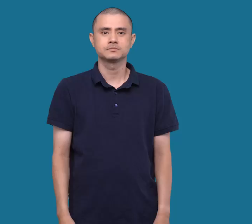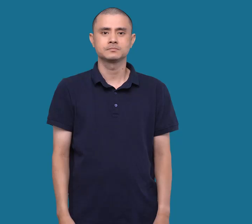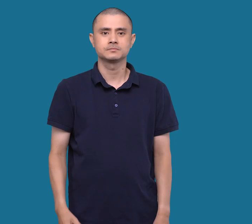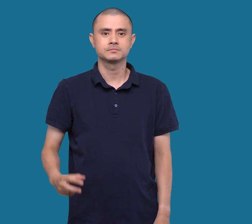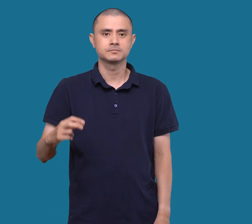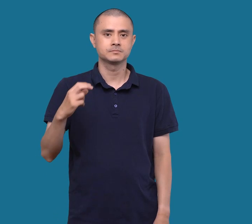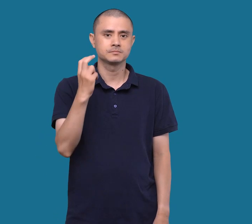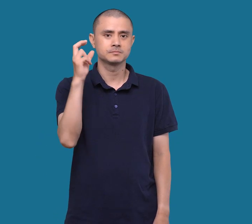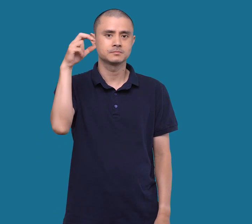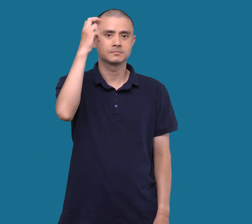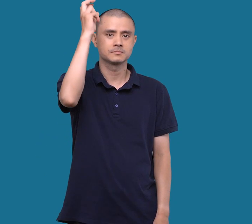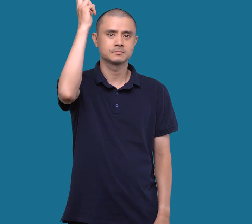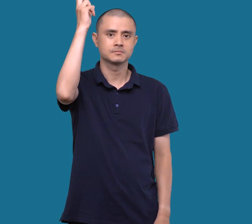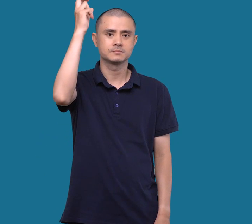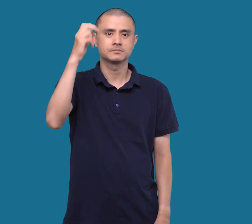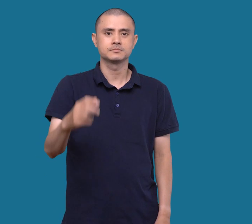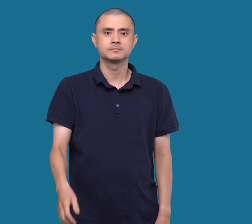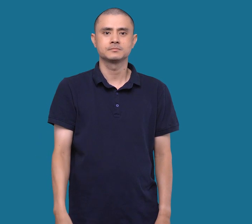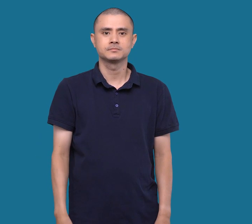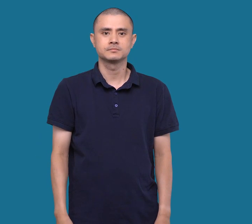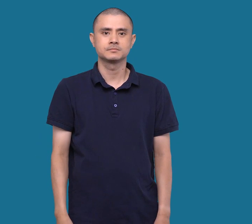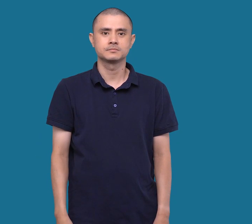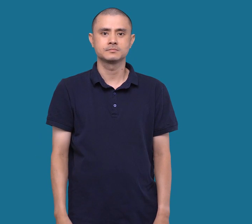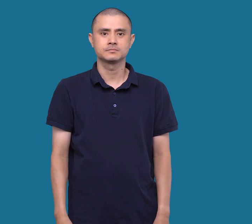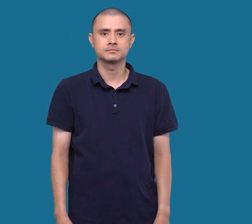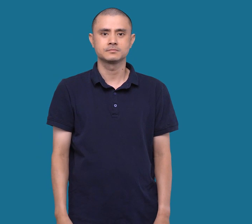Thăng Long